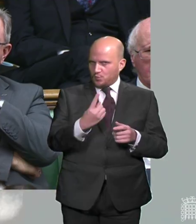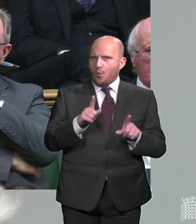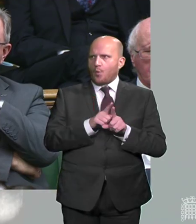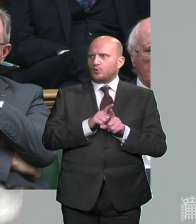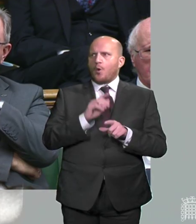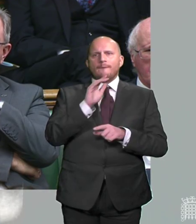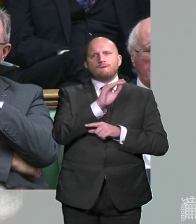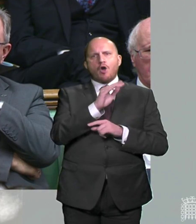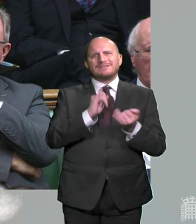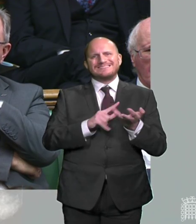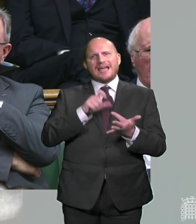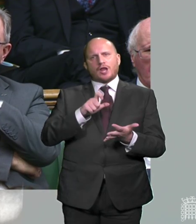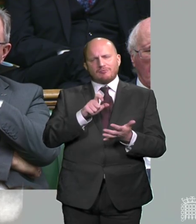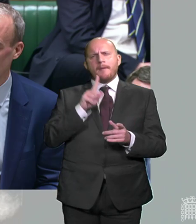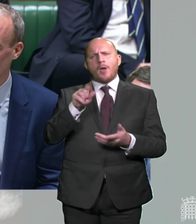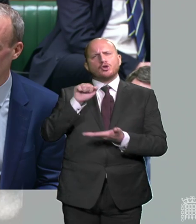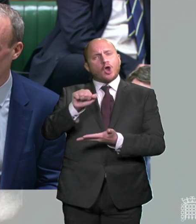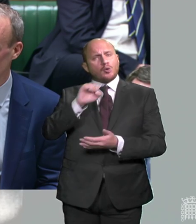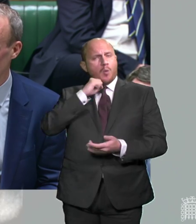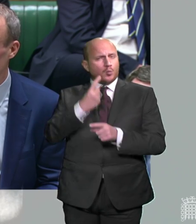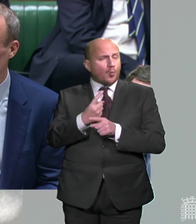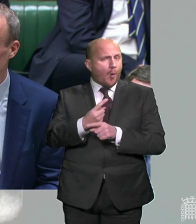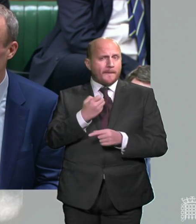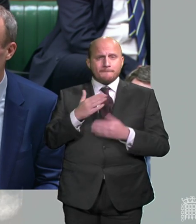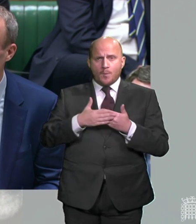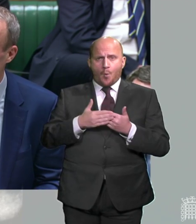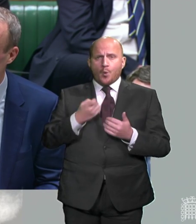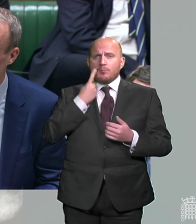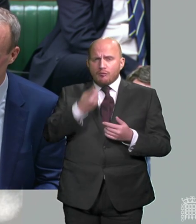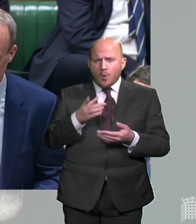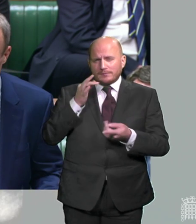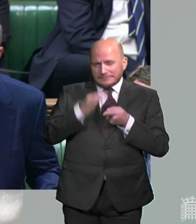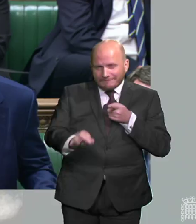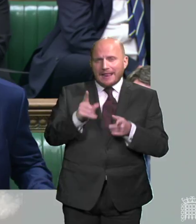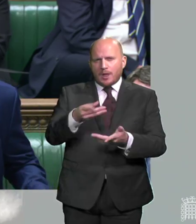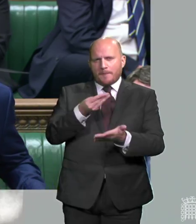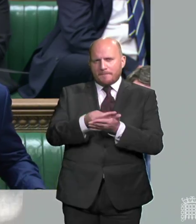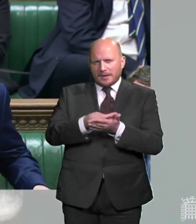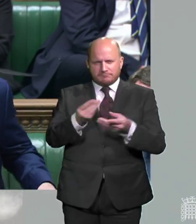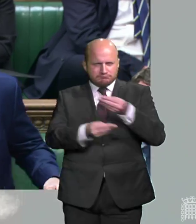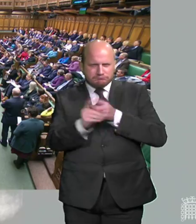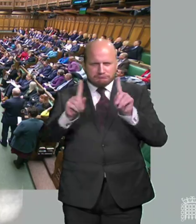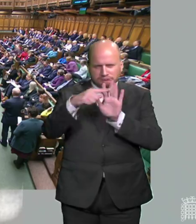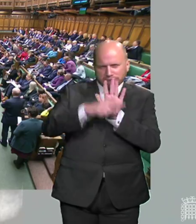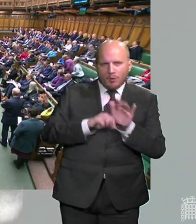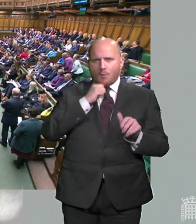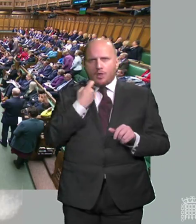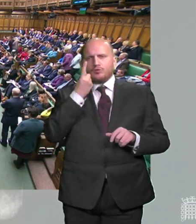Of course, the Chancellor will say more tomorrow on the economic measures and, in particular, on the fiscal measures that the right honourable Gentleman referred to.